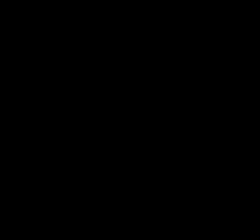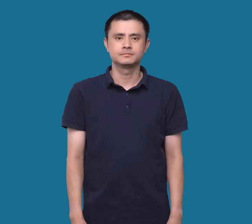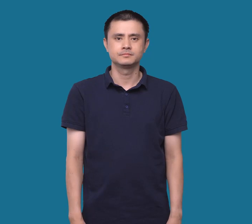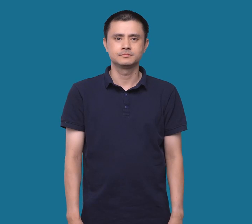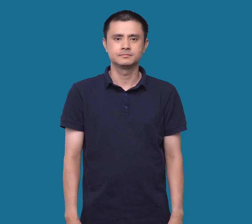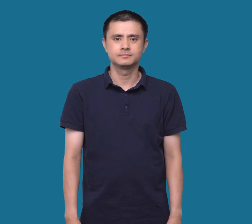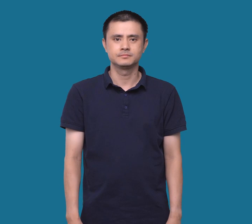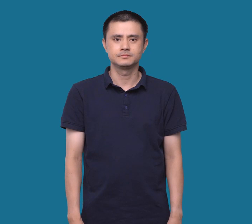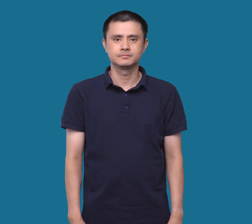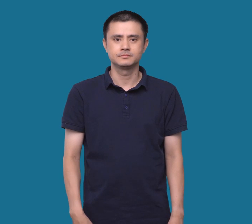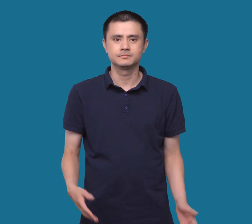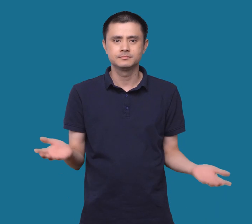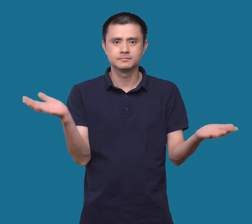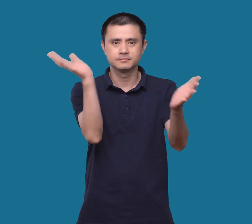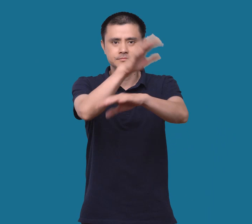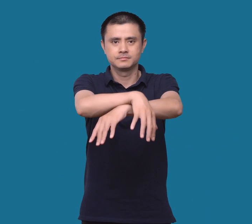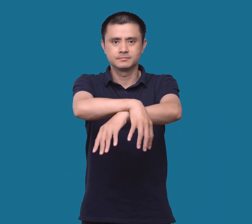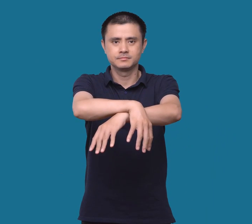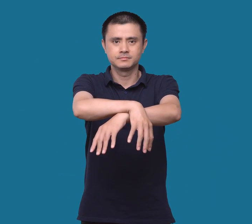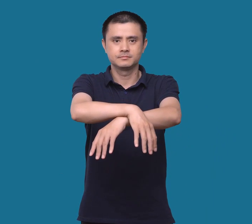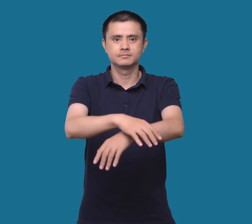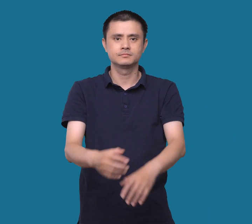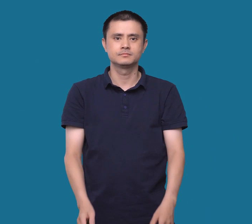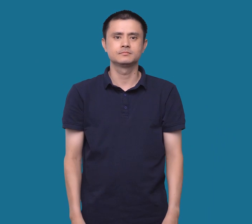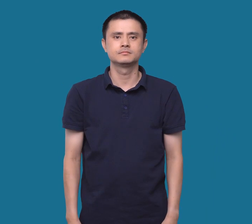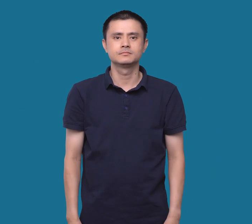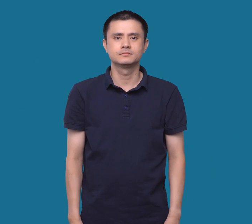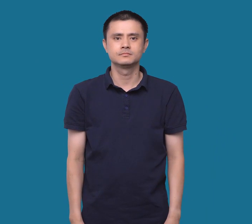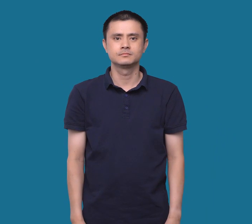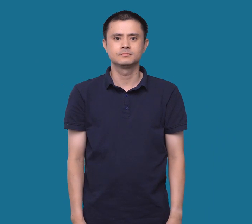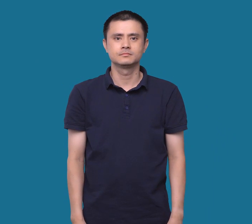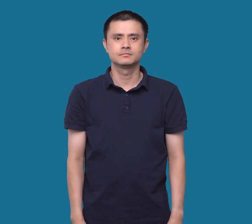che phủ